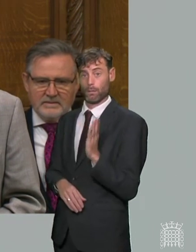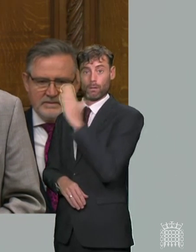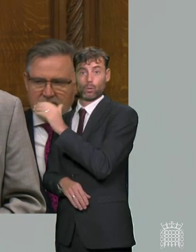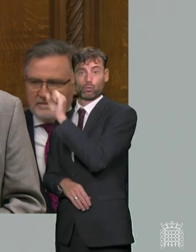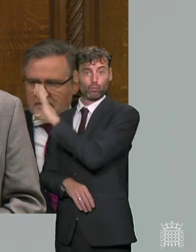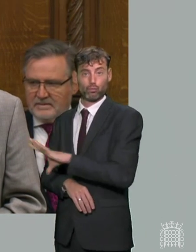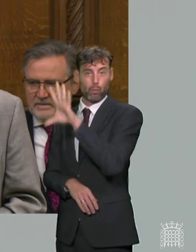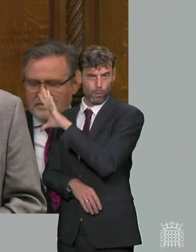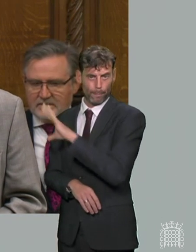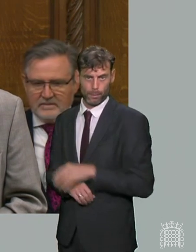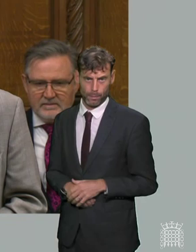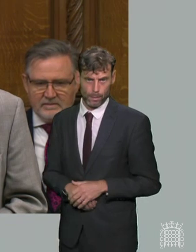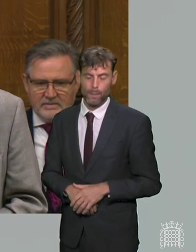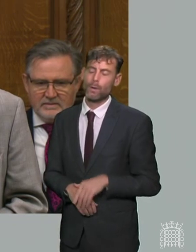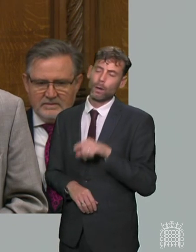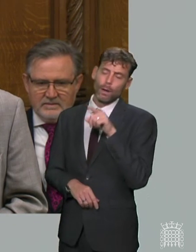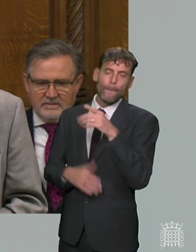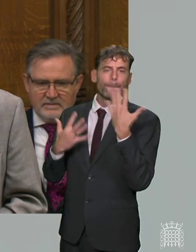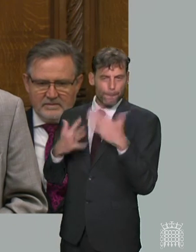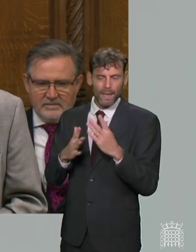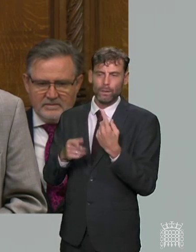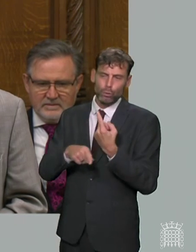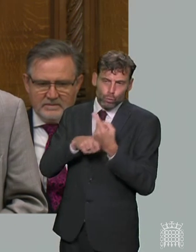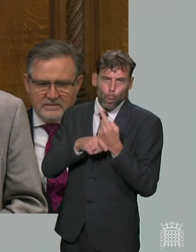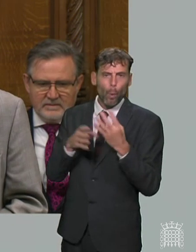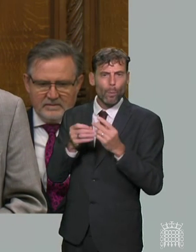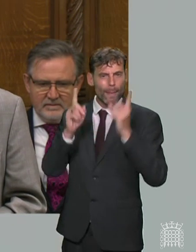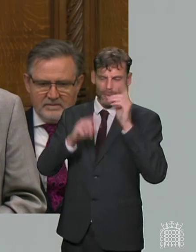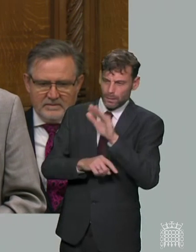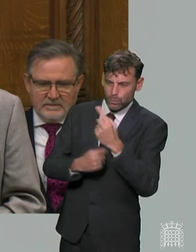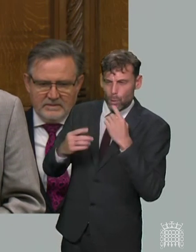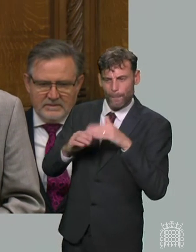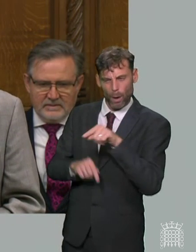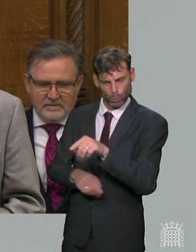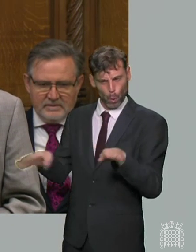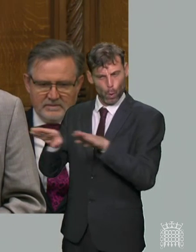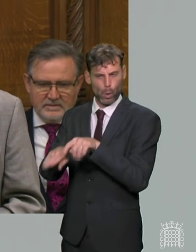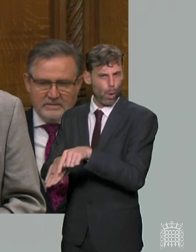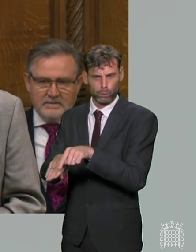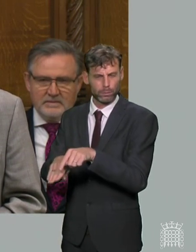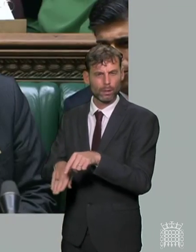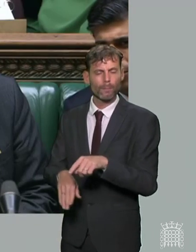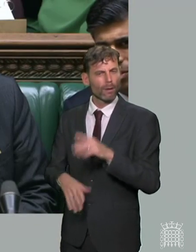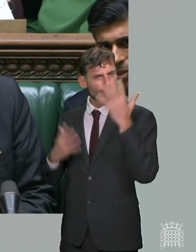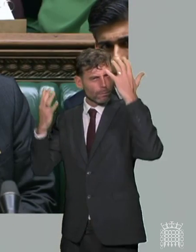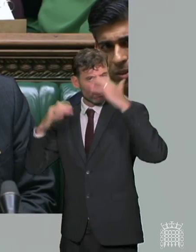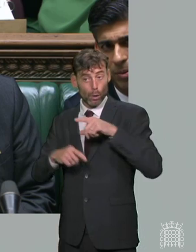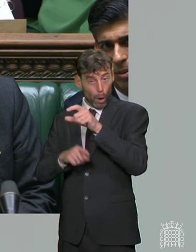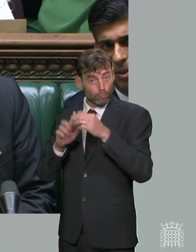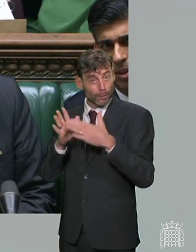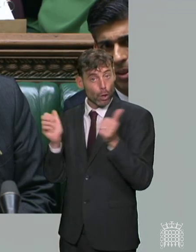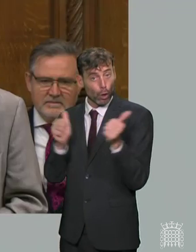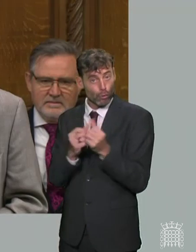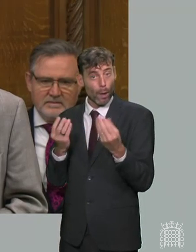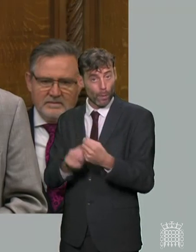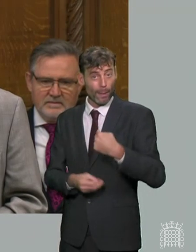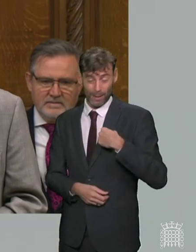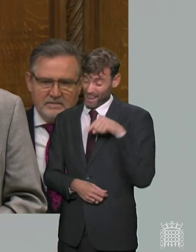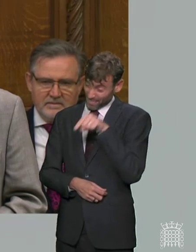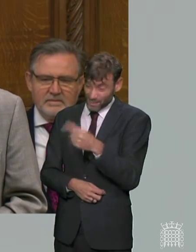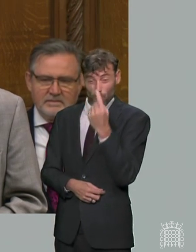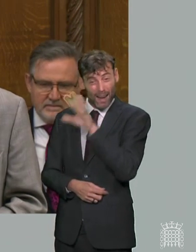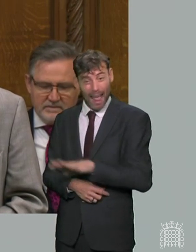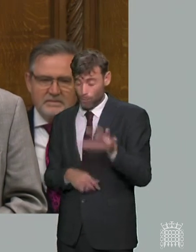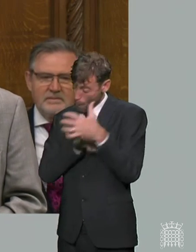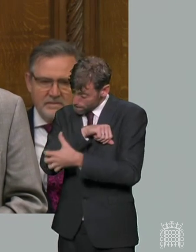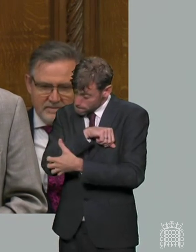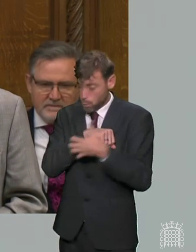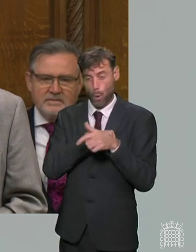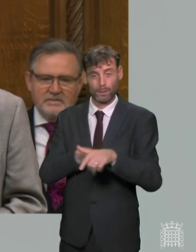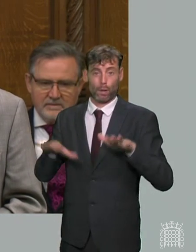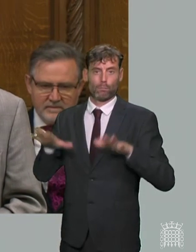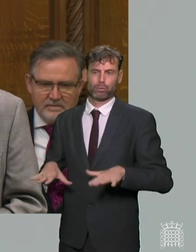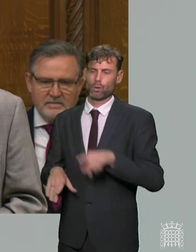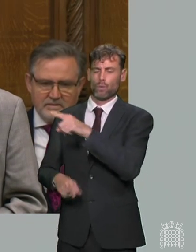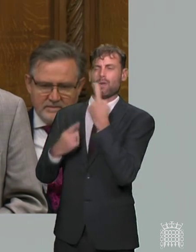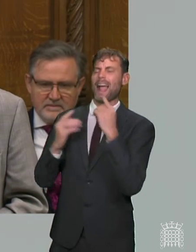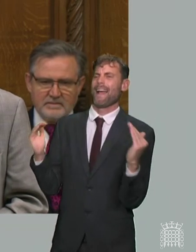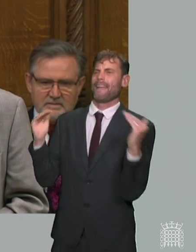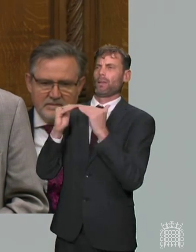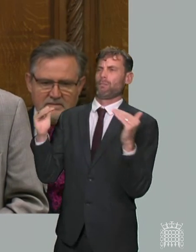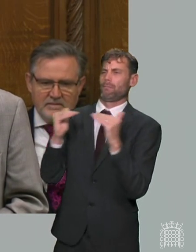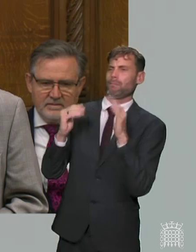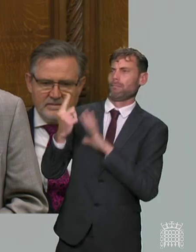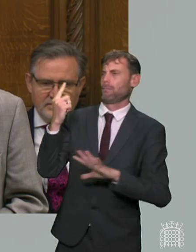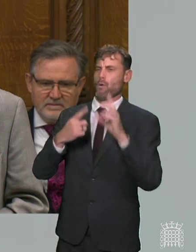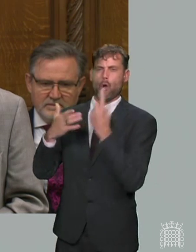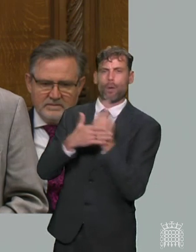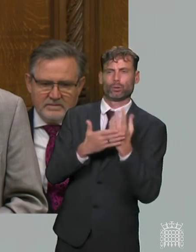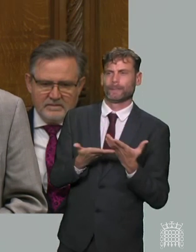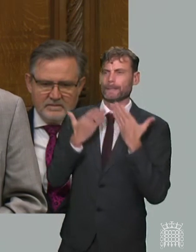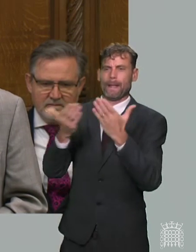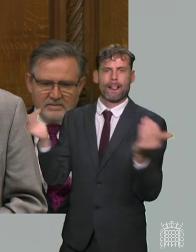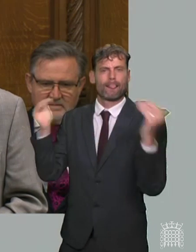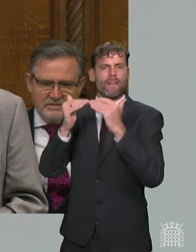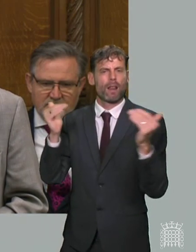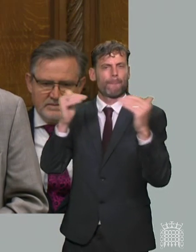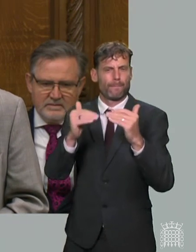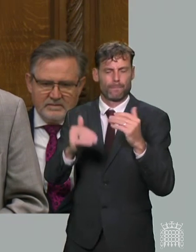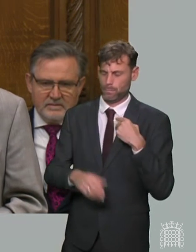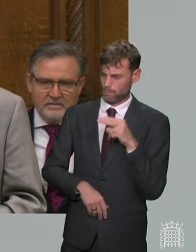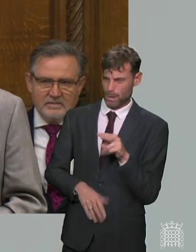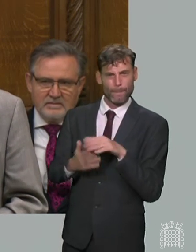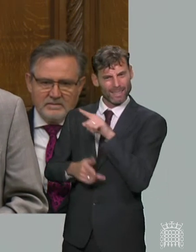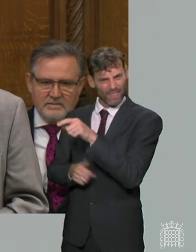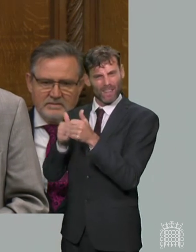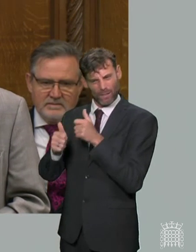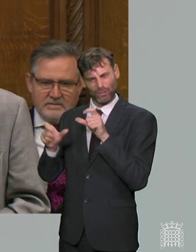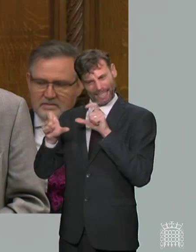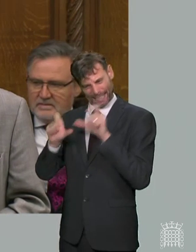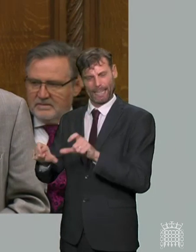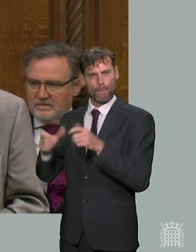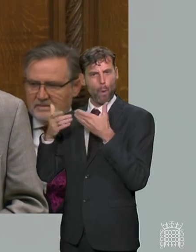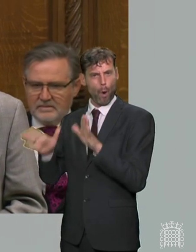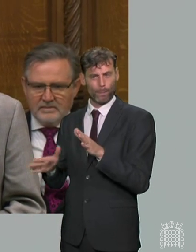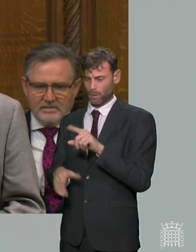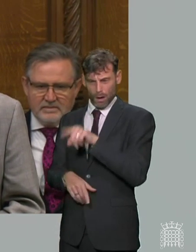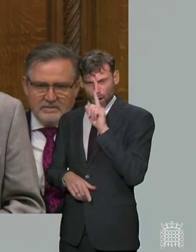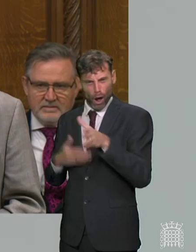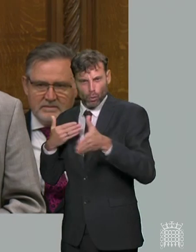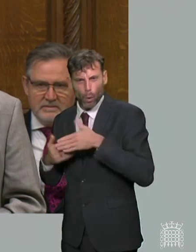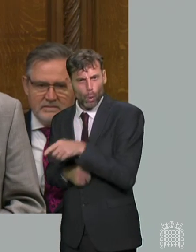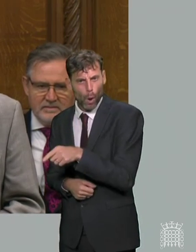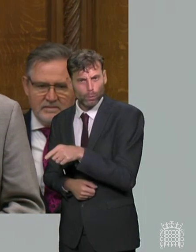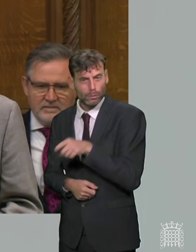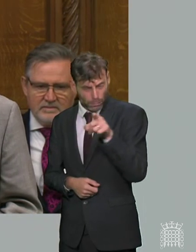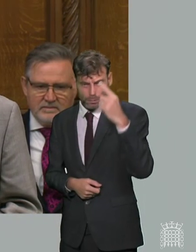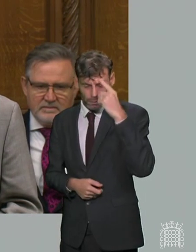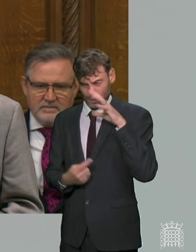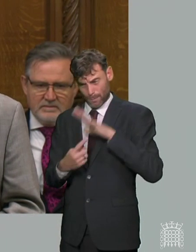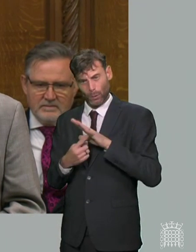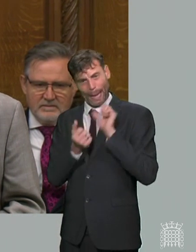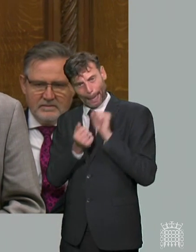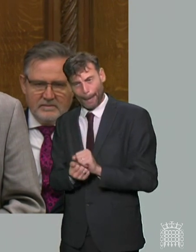There has been some welcome engagement with Ministers on this issue, but does the Prime Minister agree that, in one of the poorest parts of Britain, if the levelling-up agenda and support for British manufacturing mean anything, this factory cannot close?